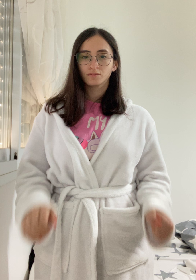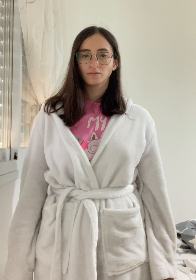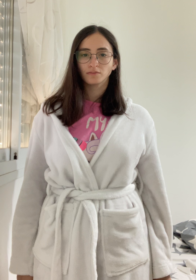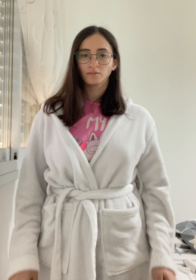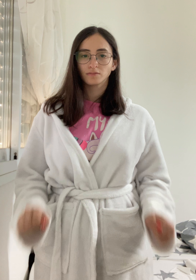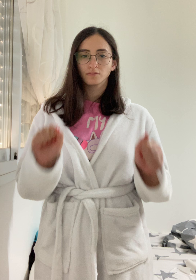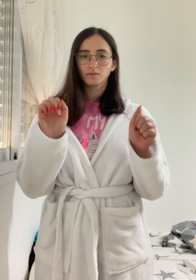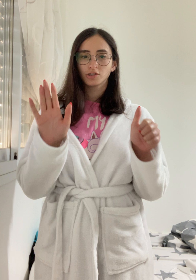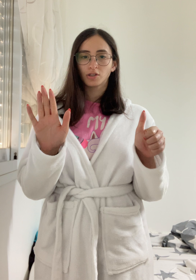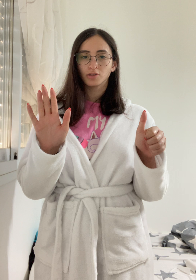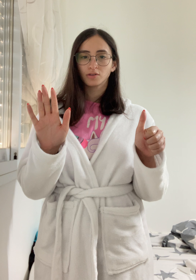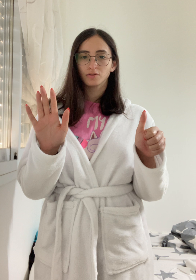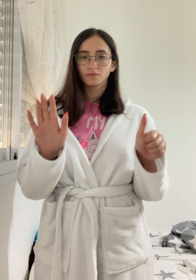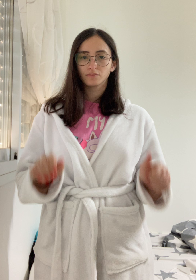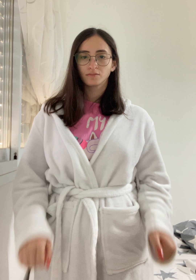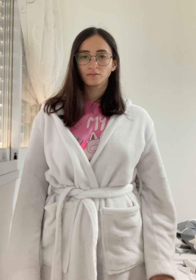שש